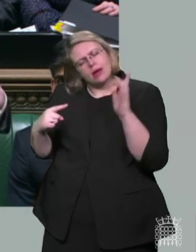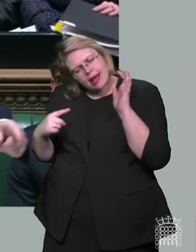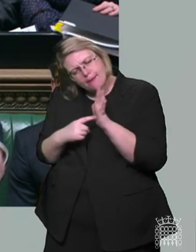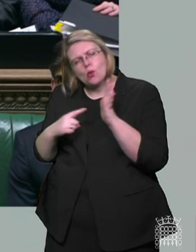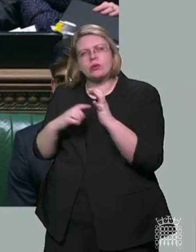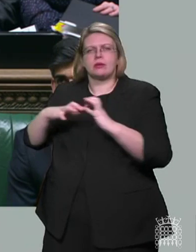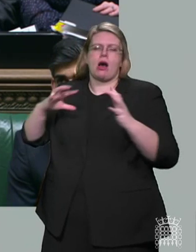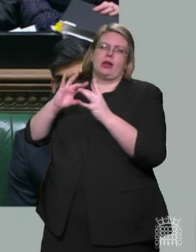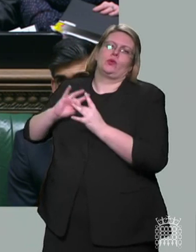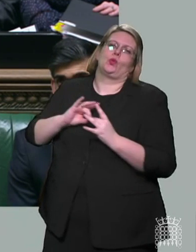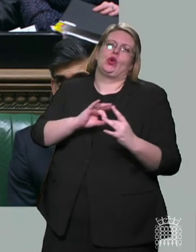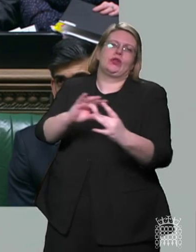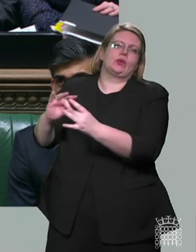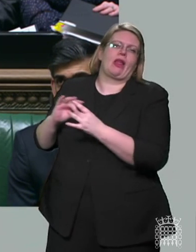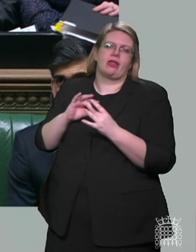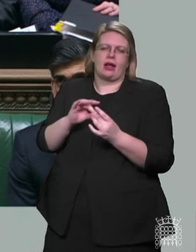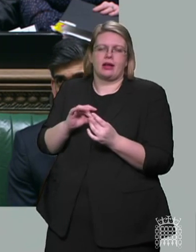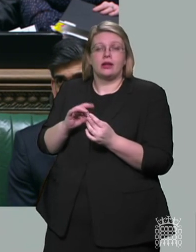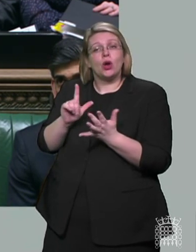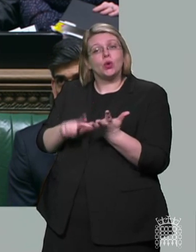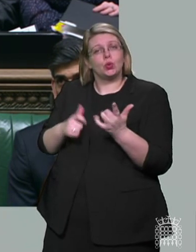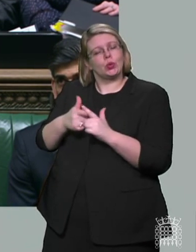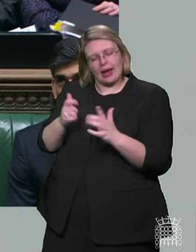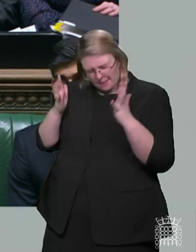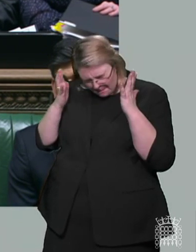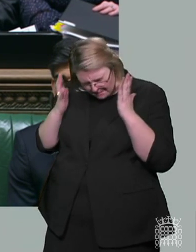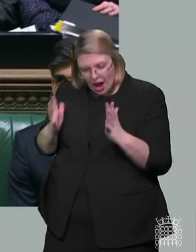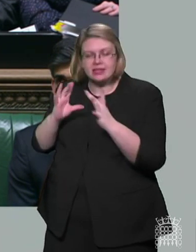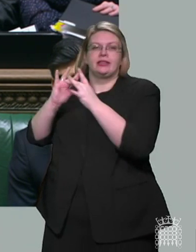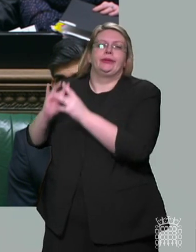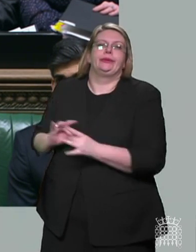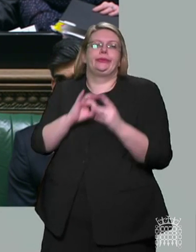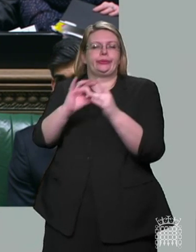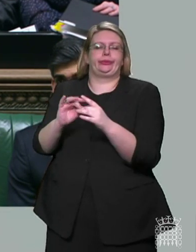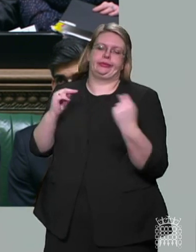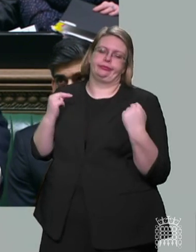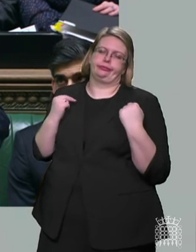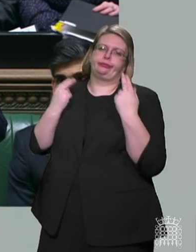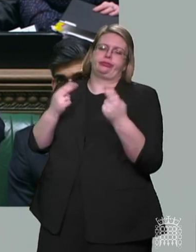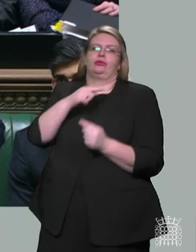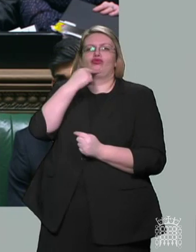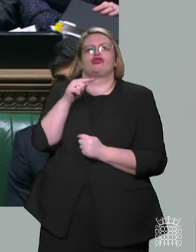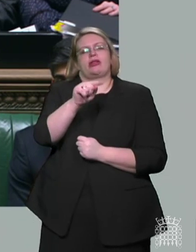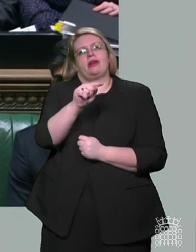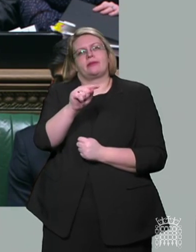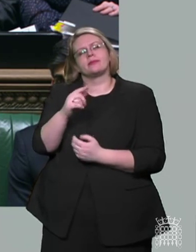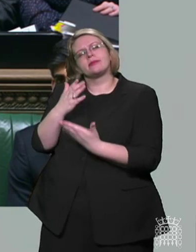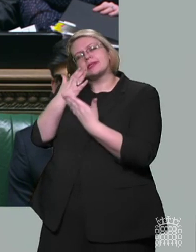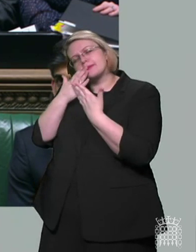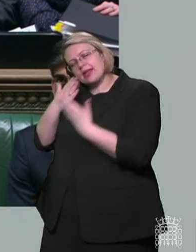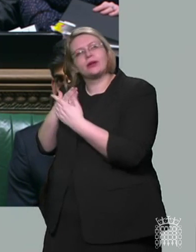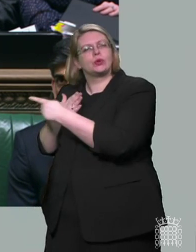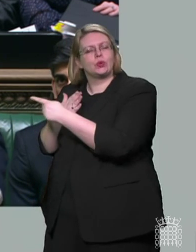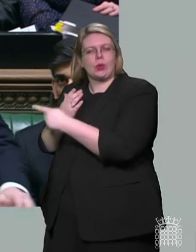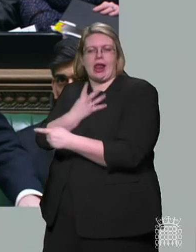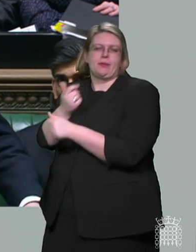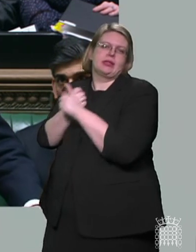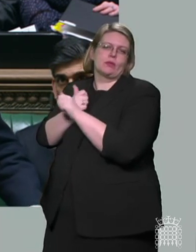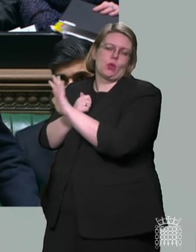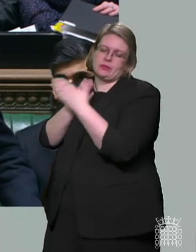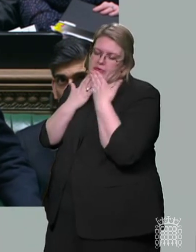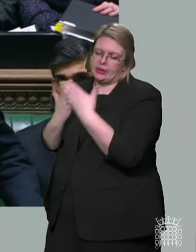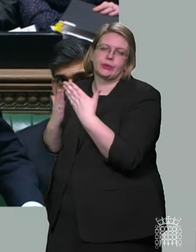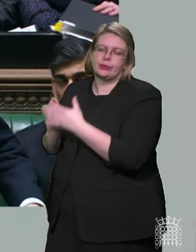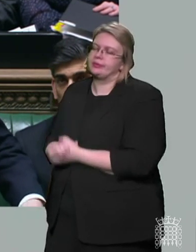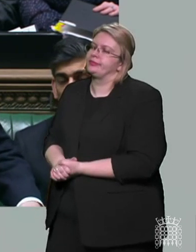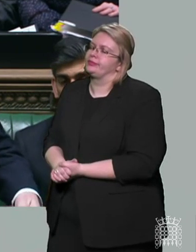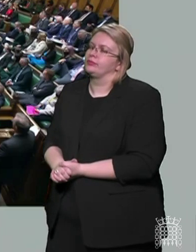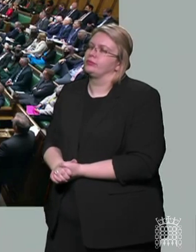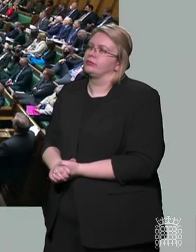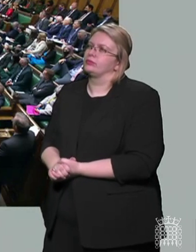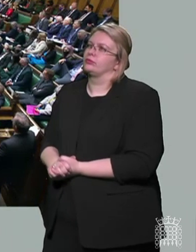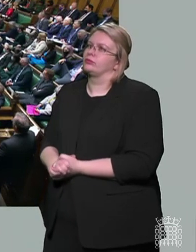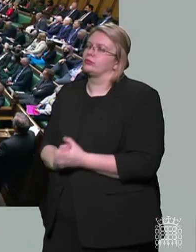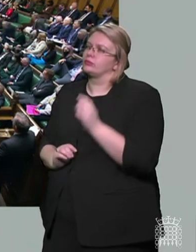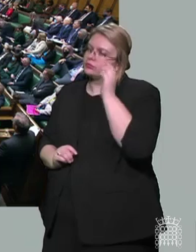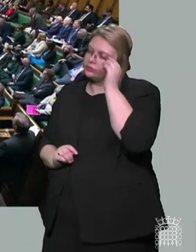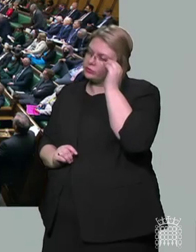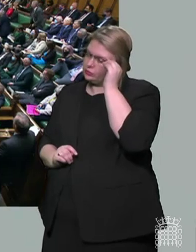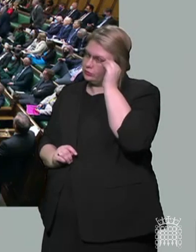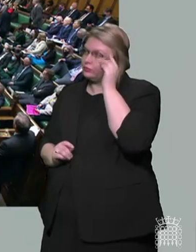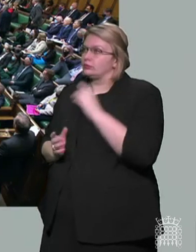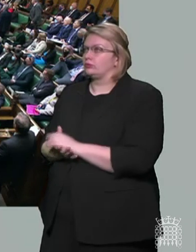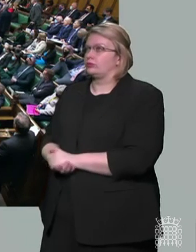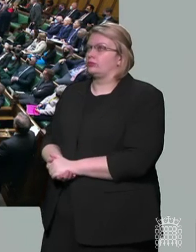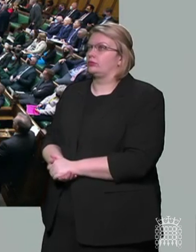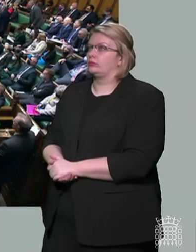It is absolutely vital that the United Kingdom stands together against aggression in Ukraine, and I am grateful for the broad support that we have had today from the Leader of the Opposition.